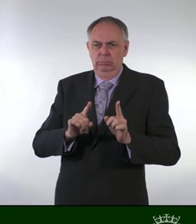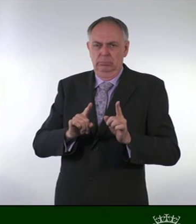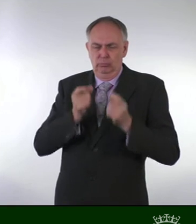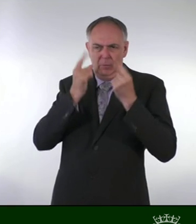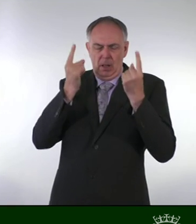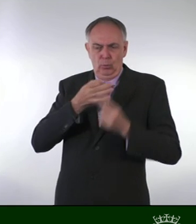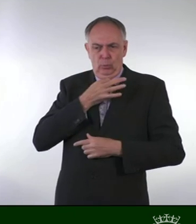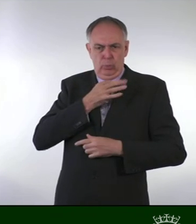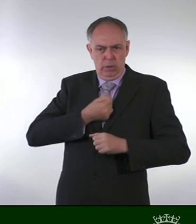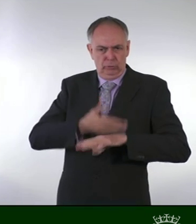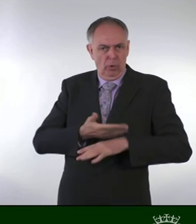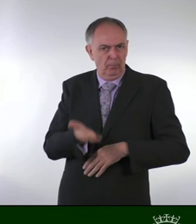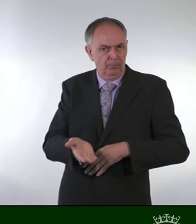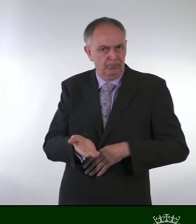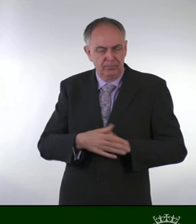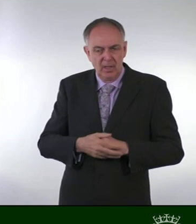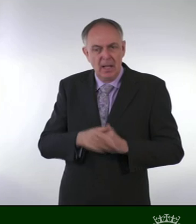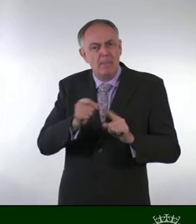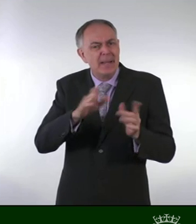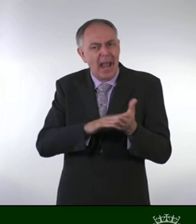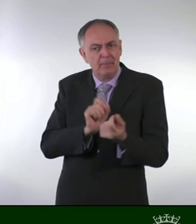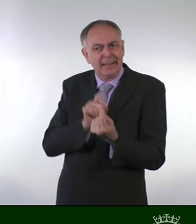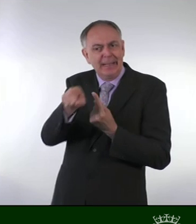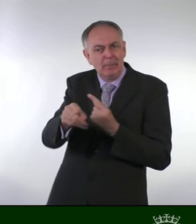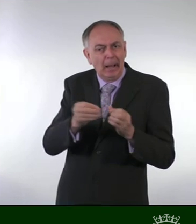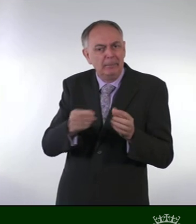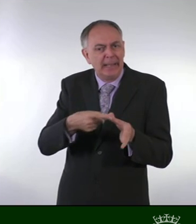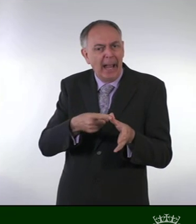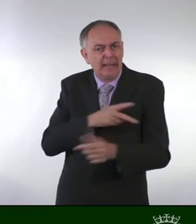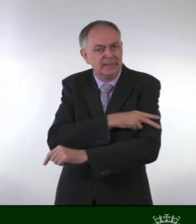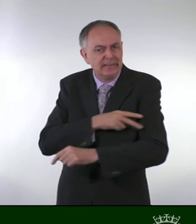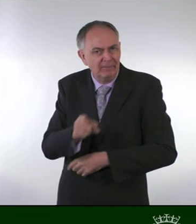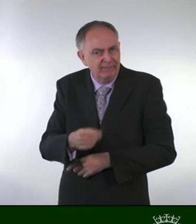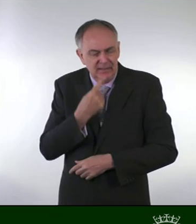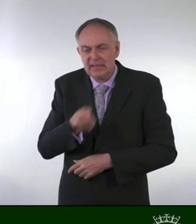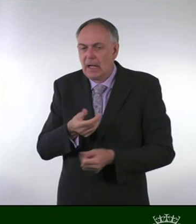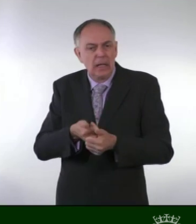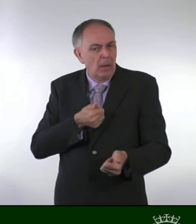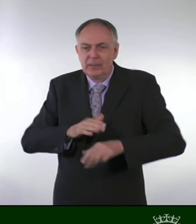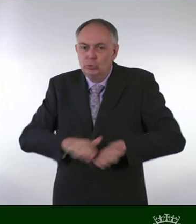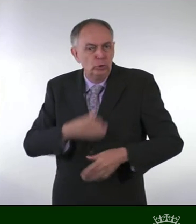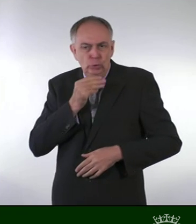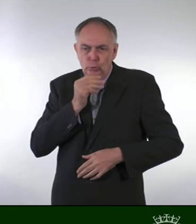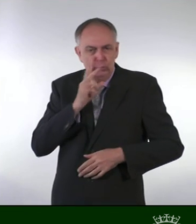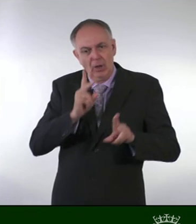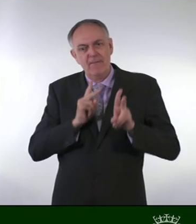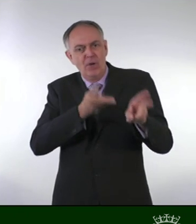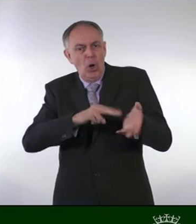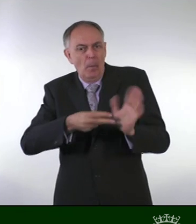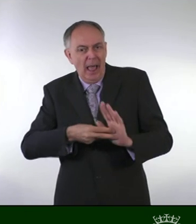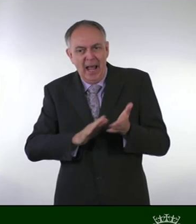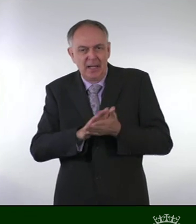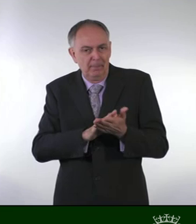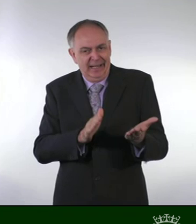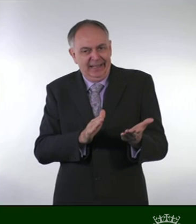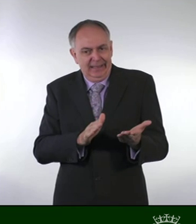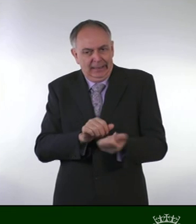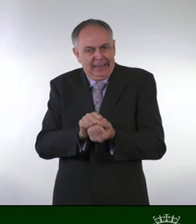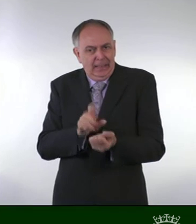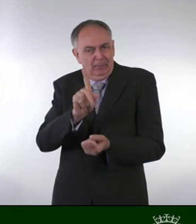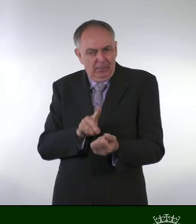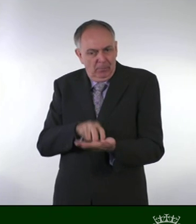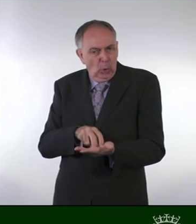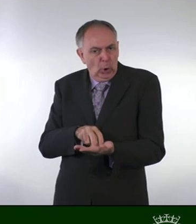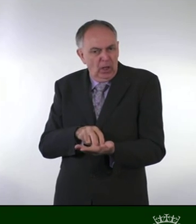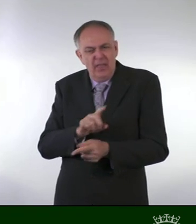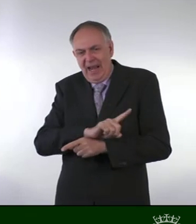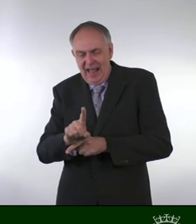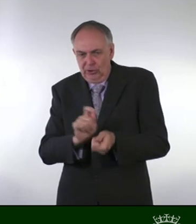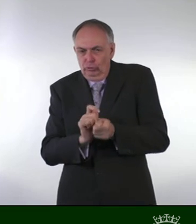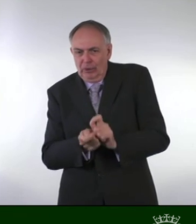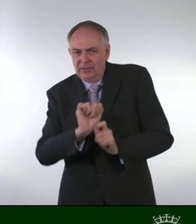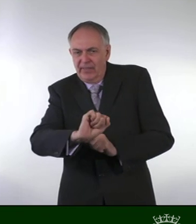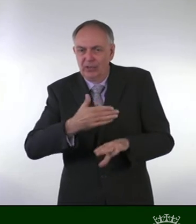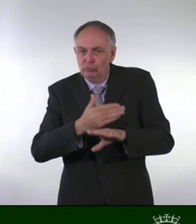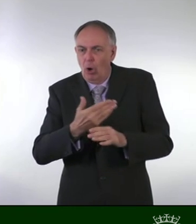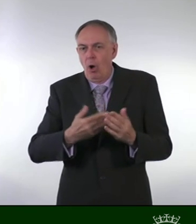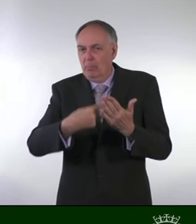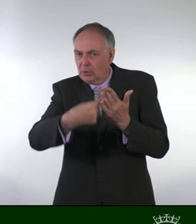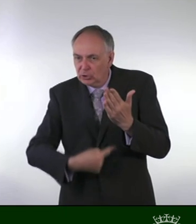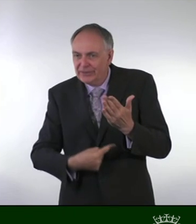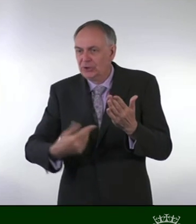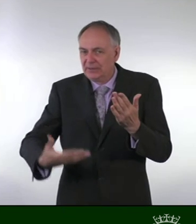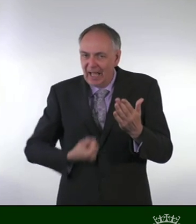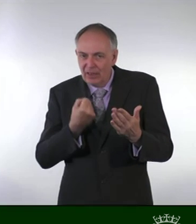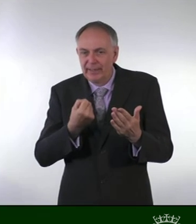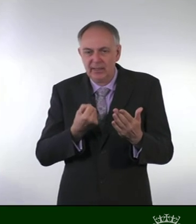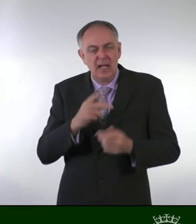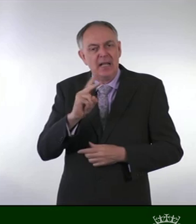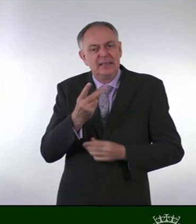The Prime Minister sent an email to BA staff in which he said: “I have already made it clear that firms should not be using furlough to cynically keep people on their books and then remove them or change their terms and conditions.” That was on 2 June.